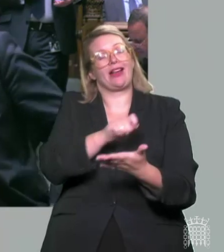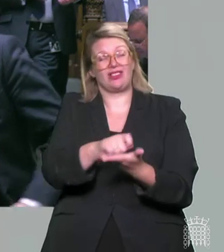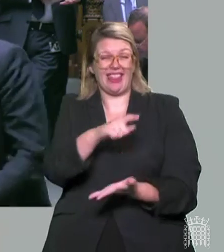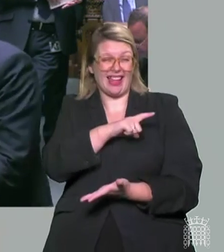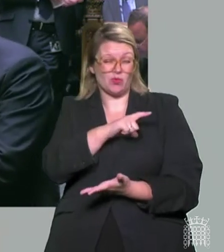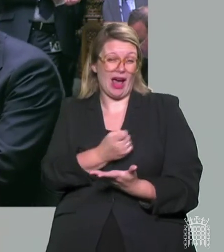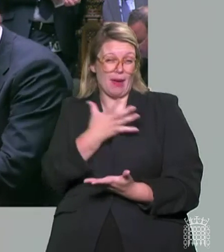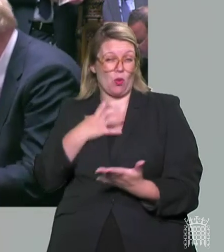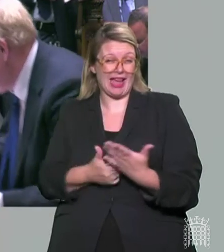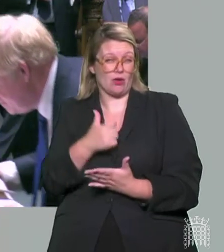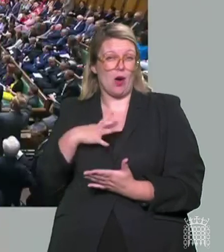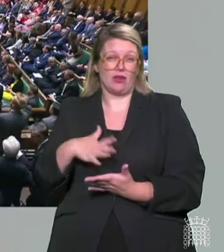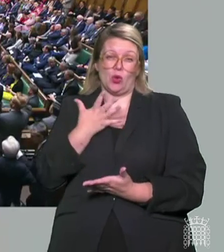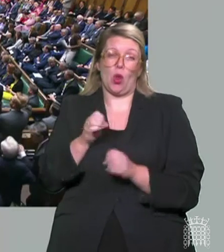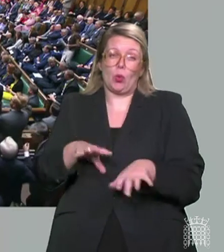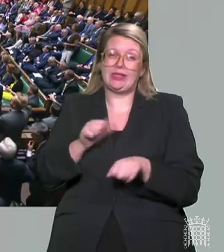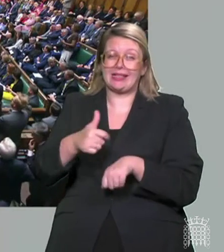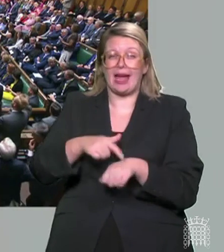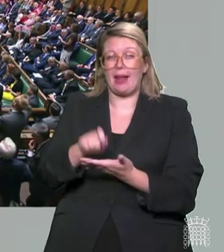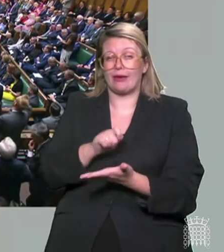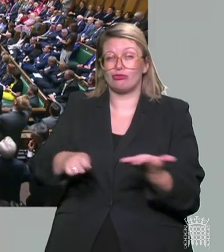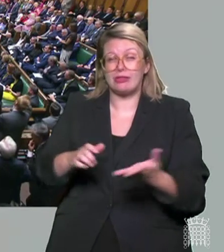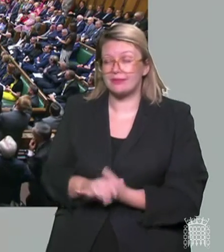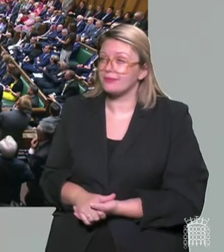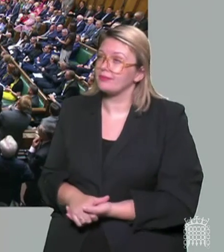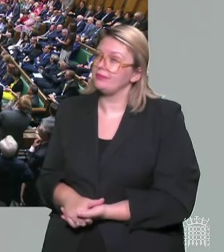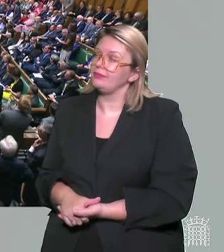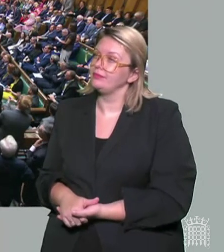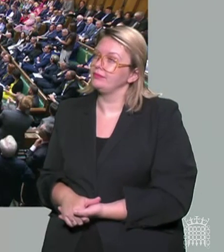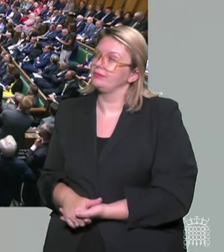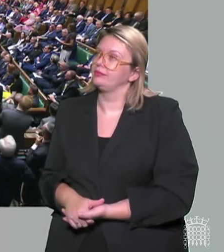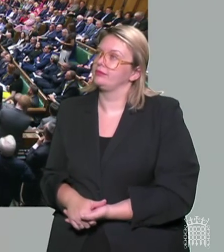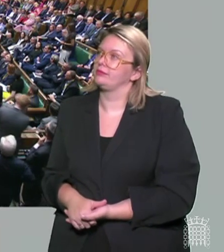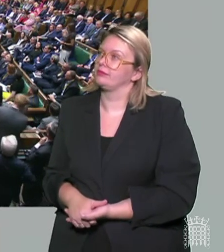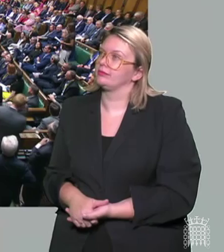That is the reality.